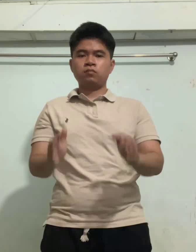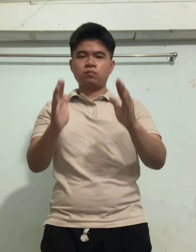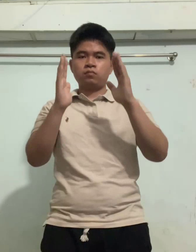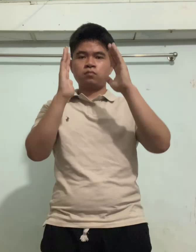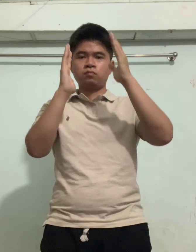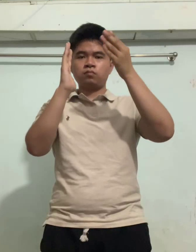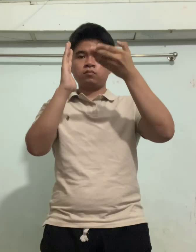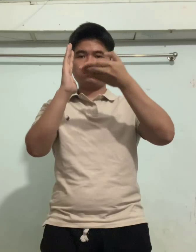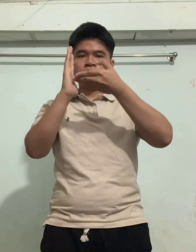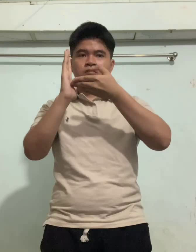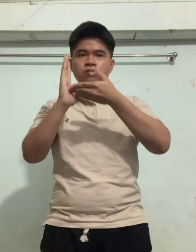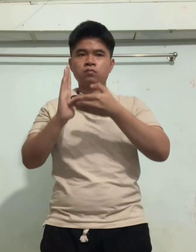gioi thieu